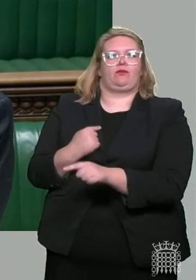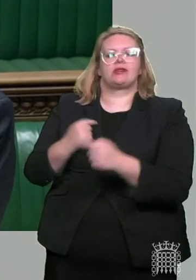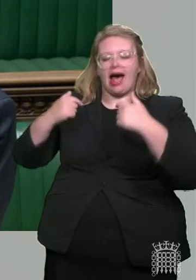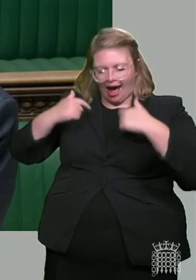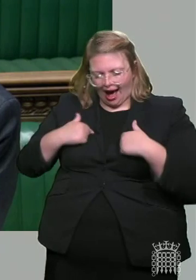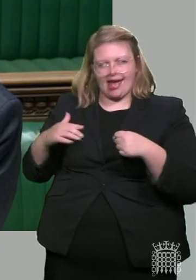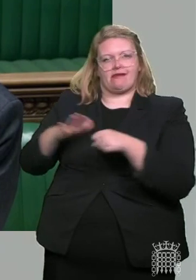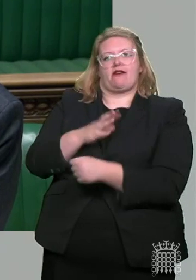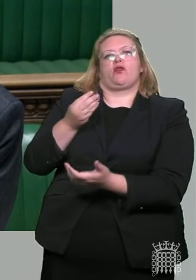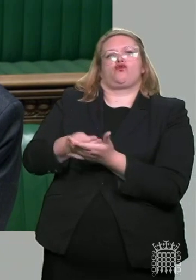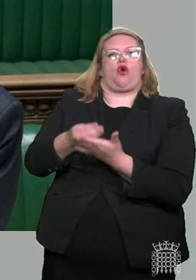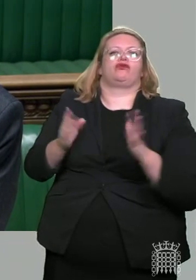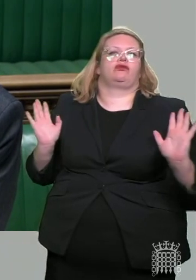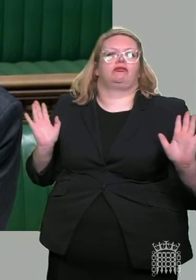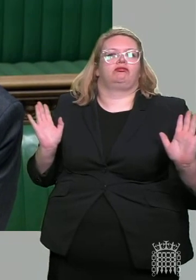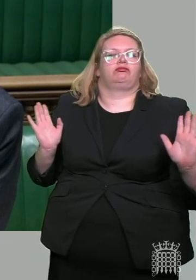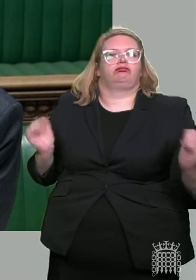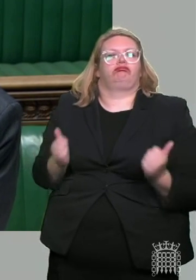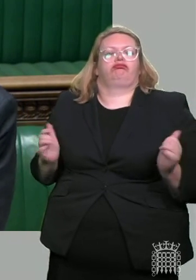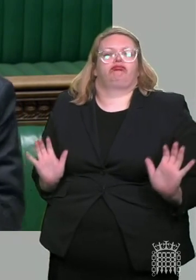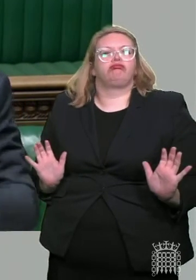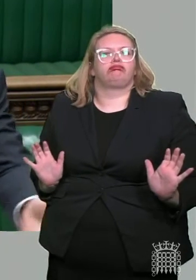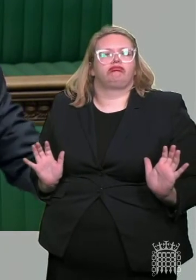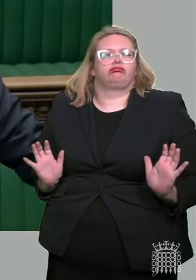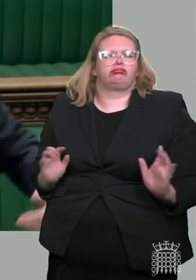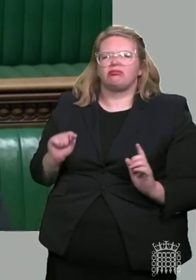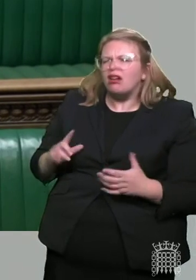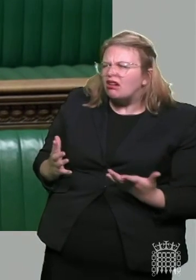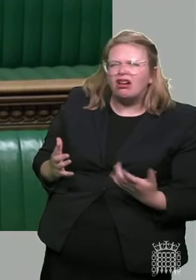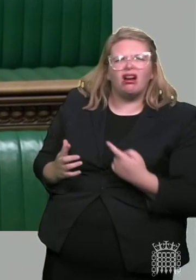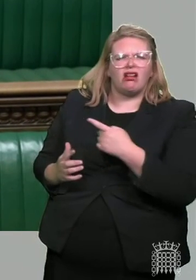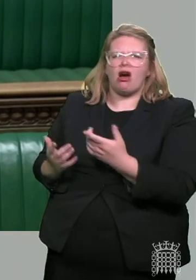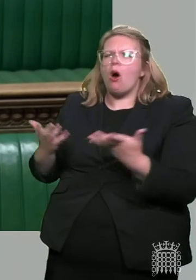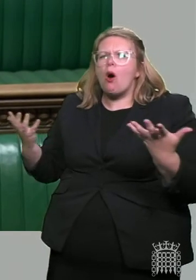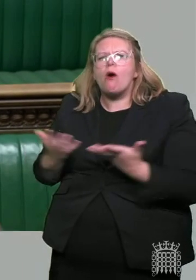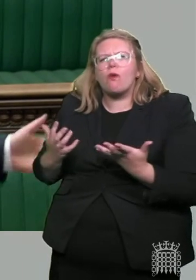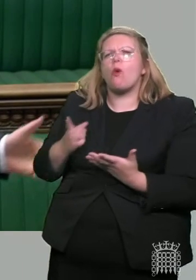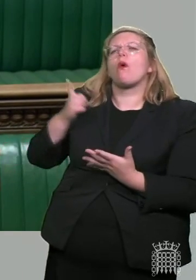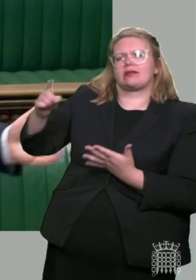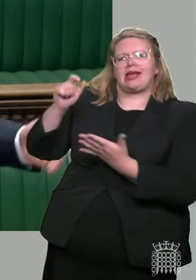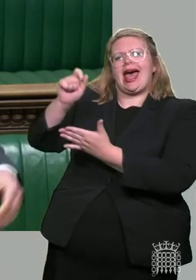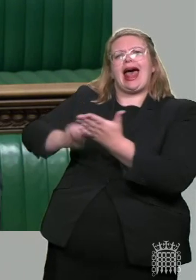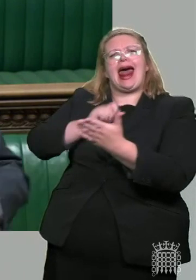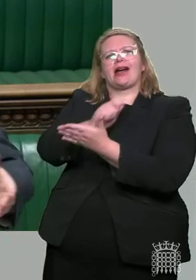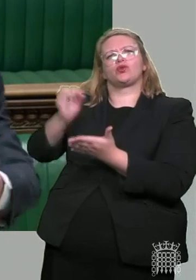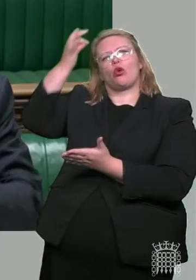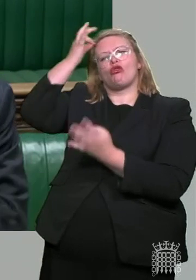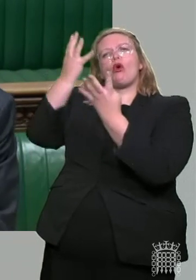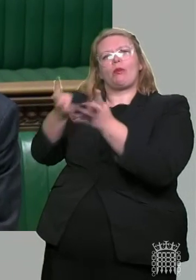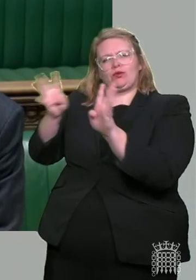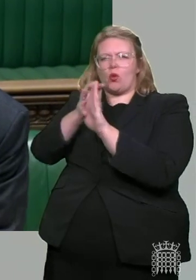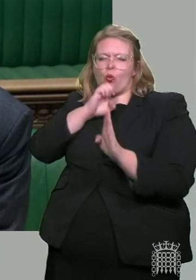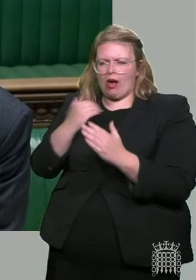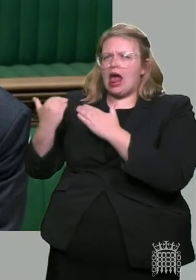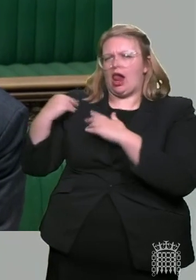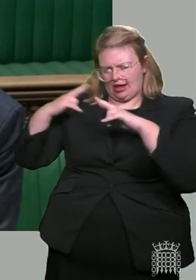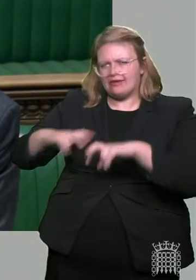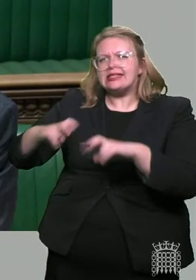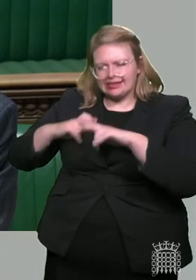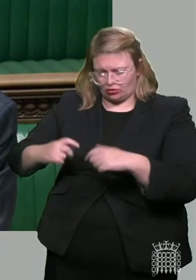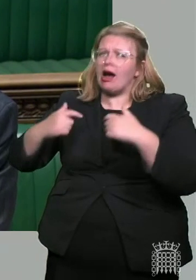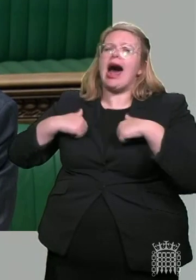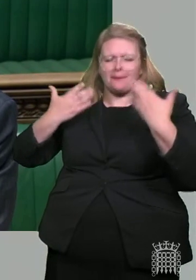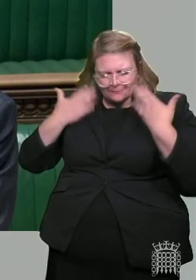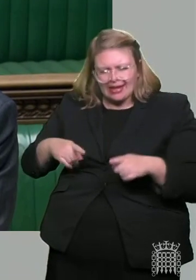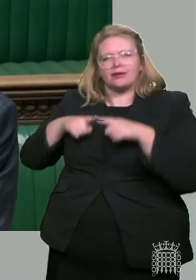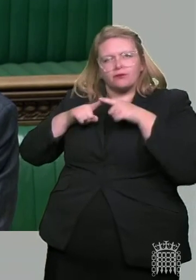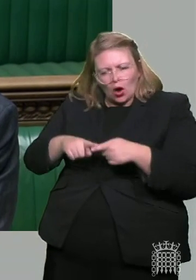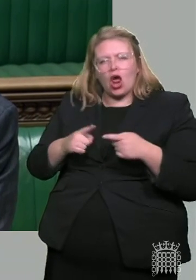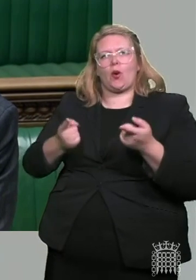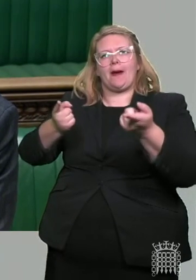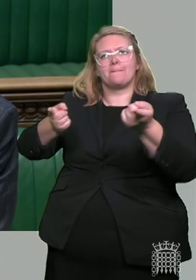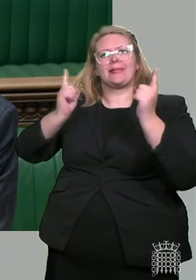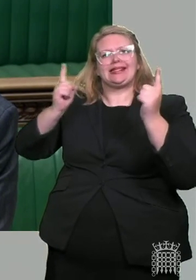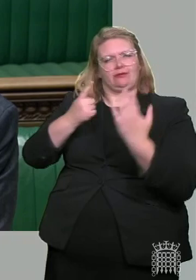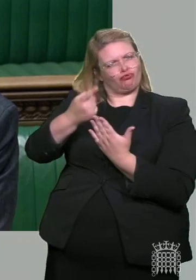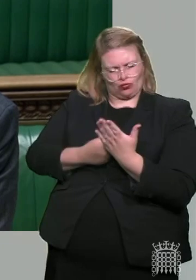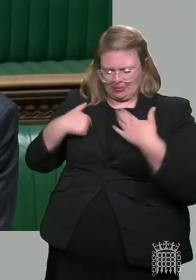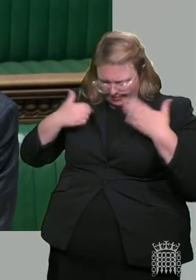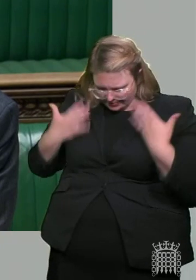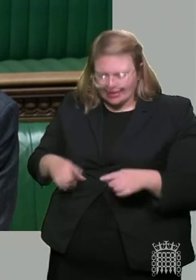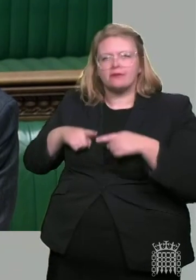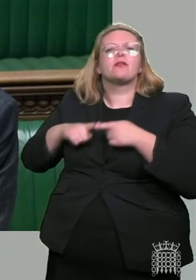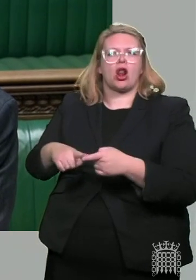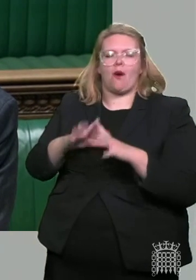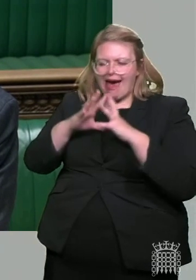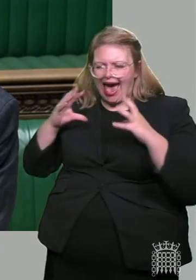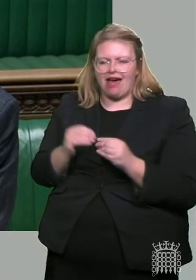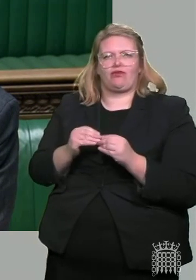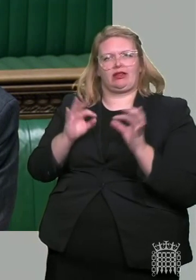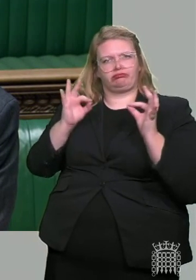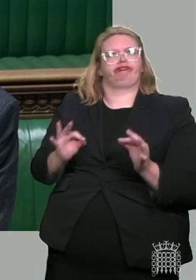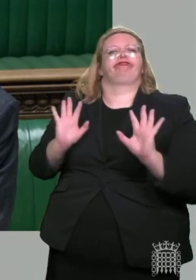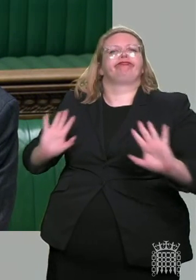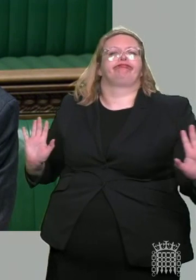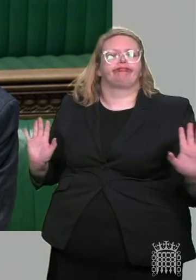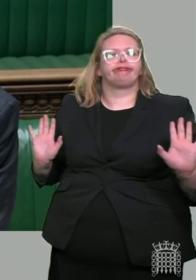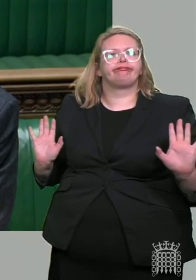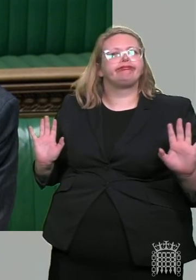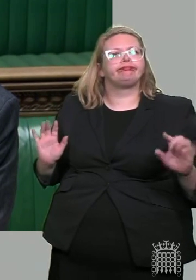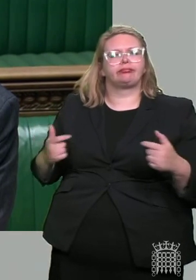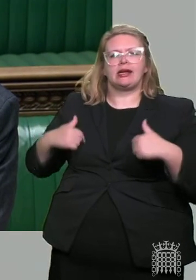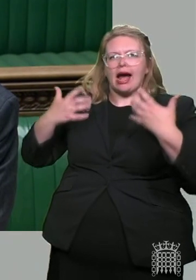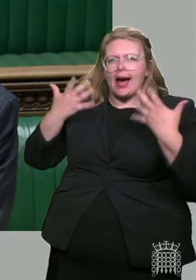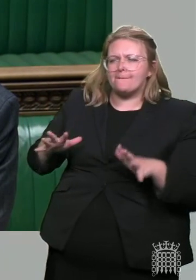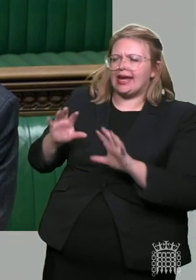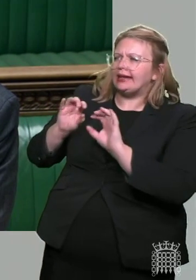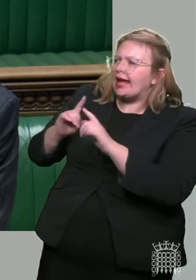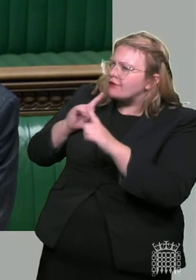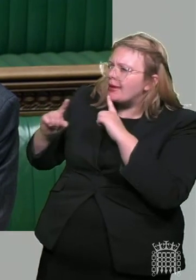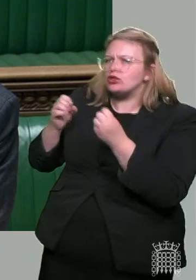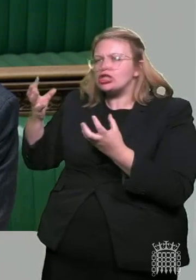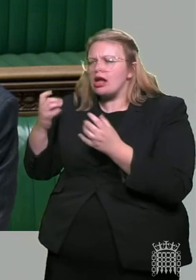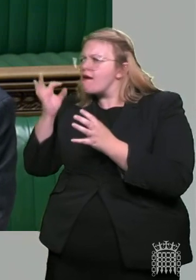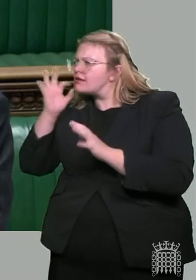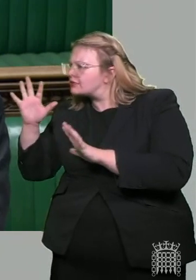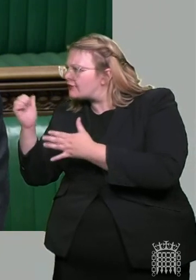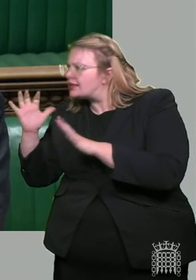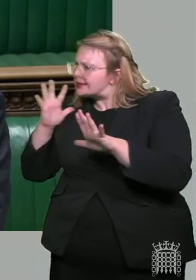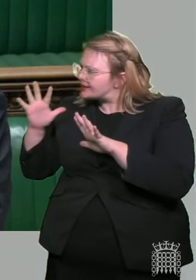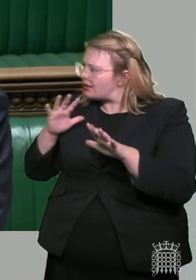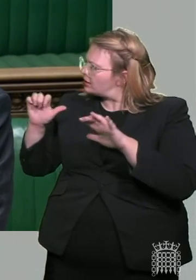Of course, the Electoral Commission is investigating this, and I can tell him that have I conformed in full with the code of conduct and the ministerial code, and officials have been advising me throughout this whole thing.